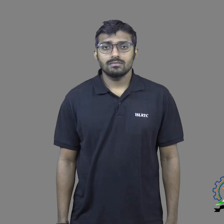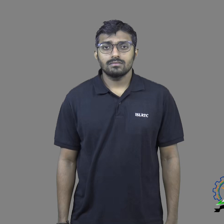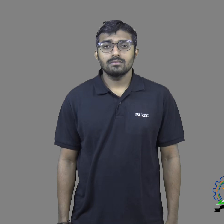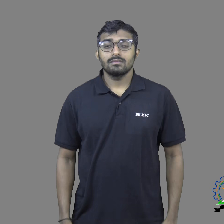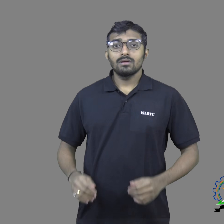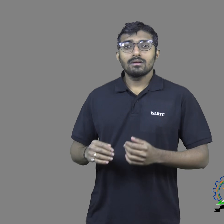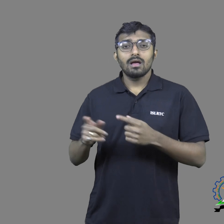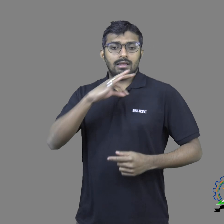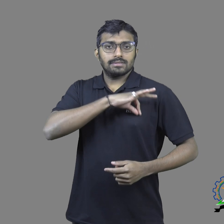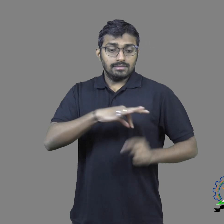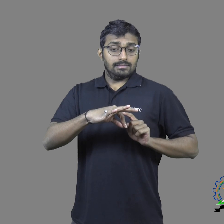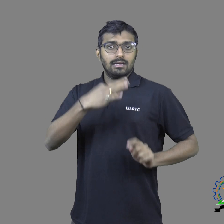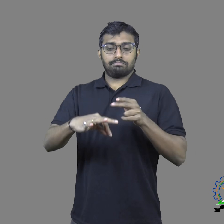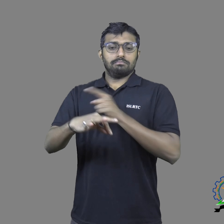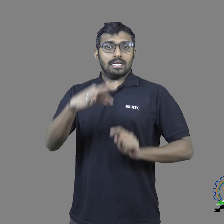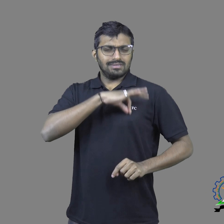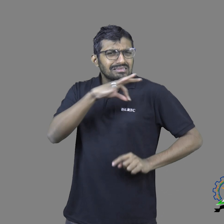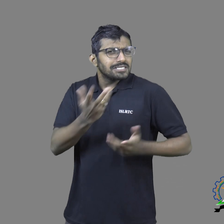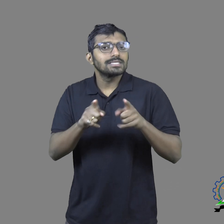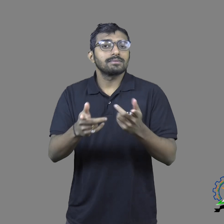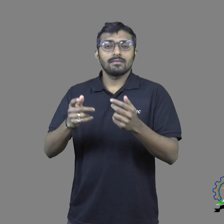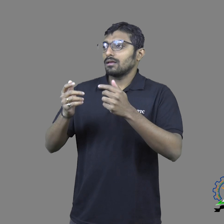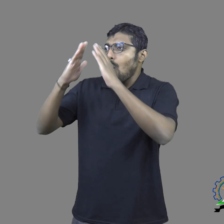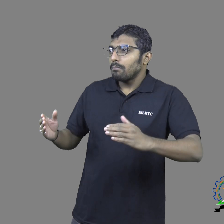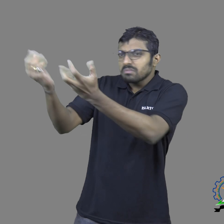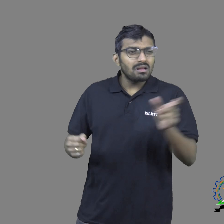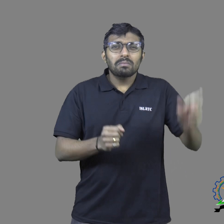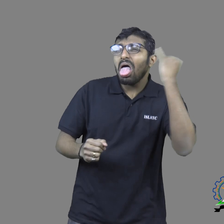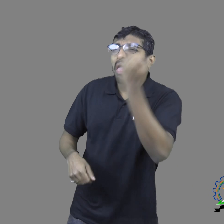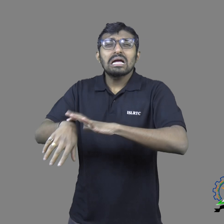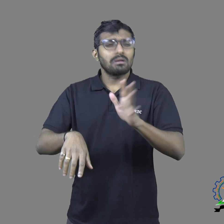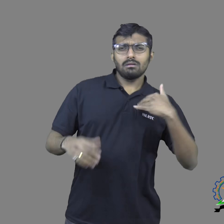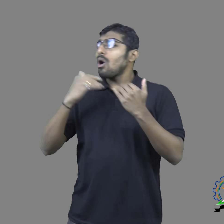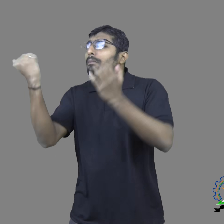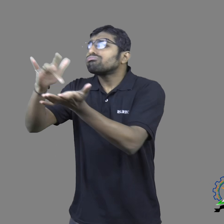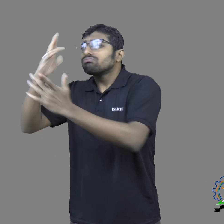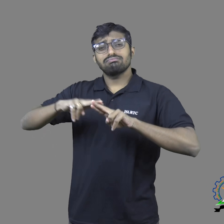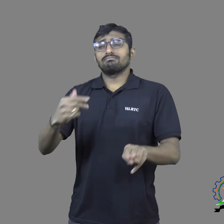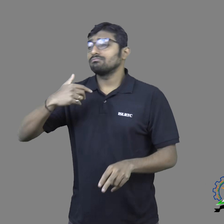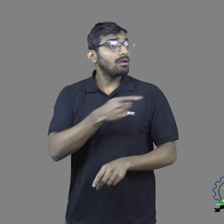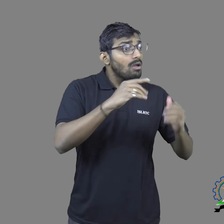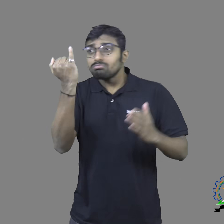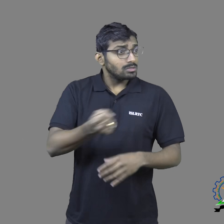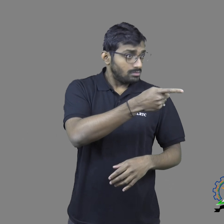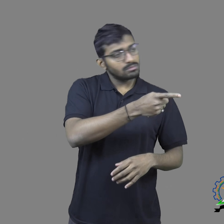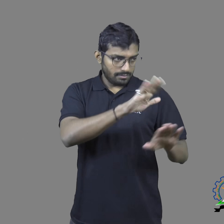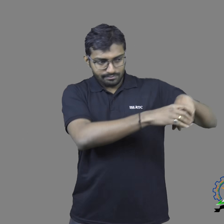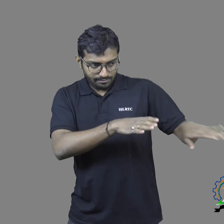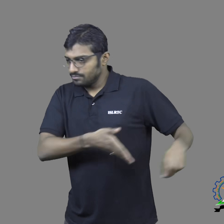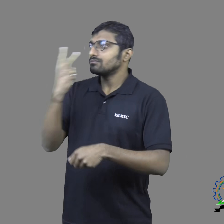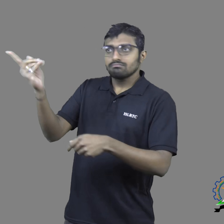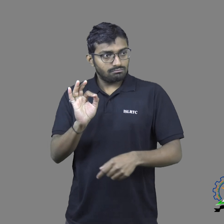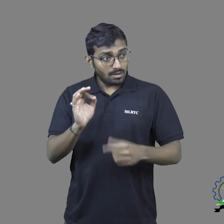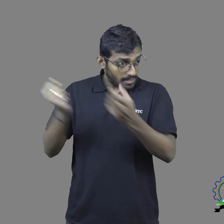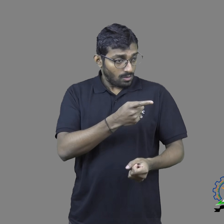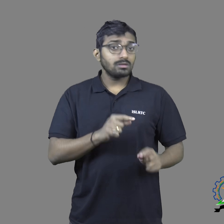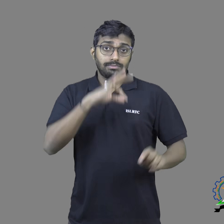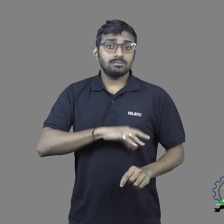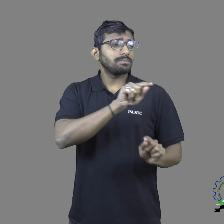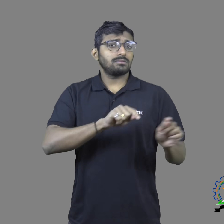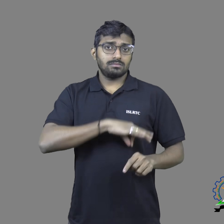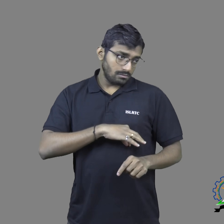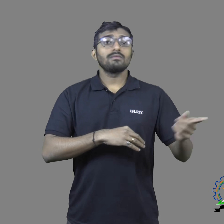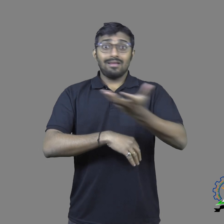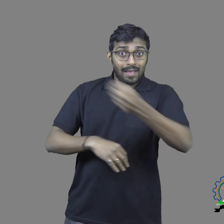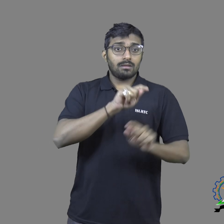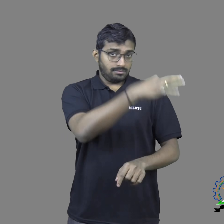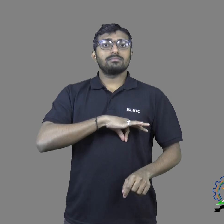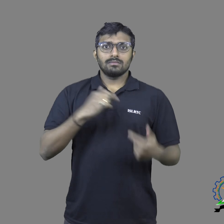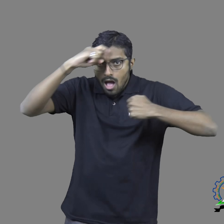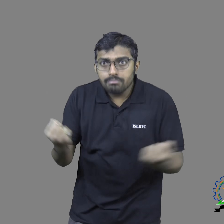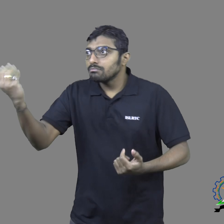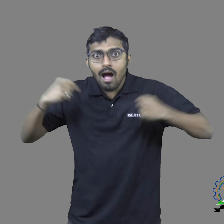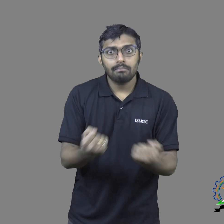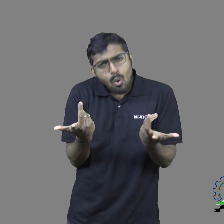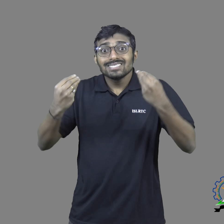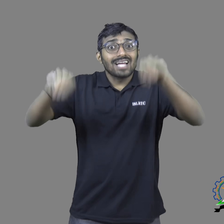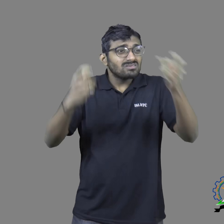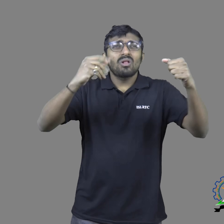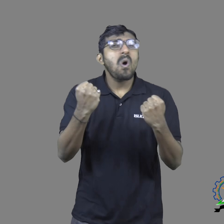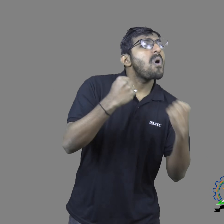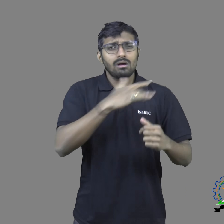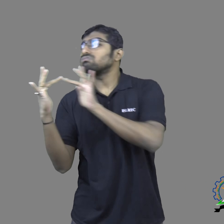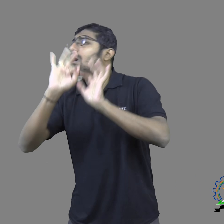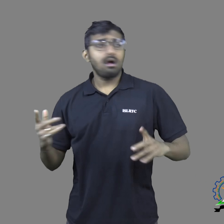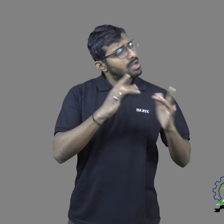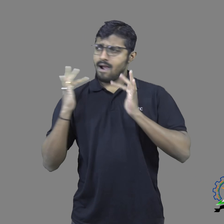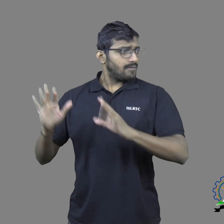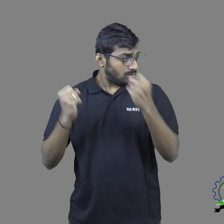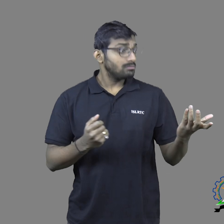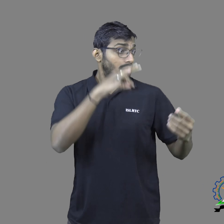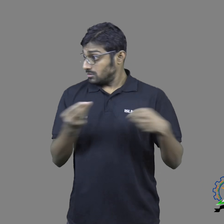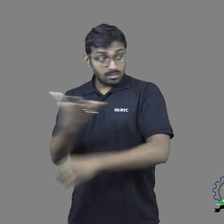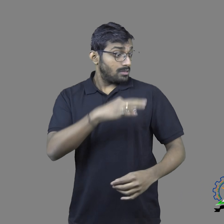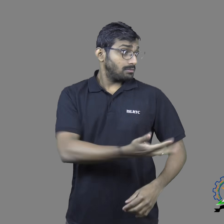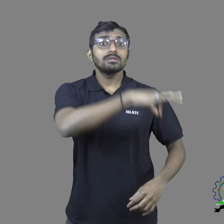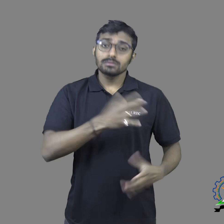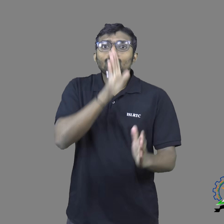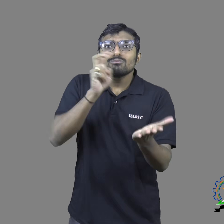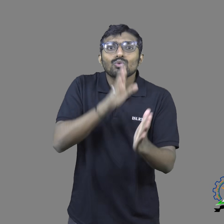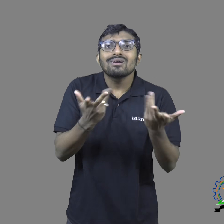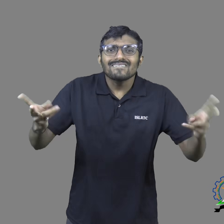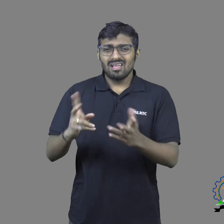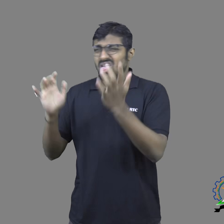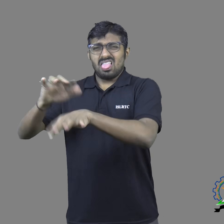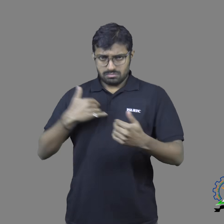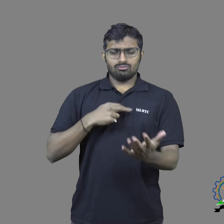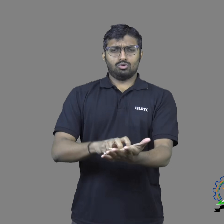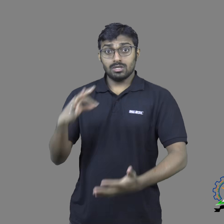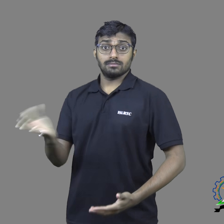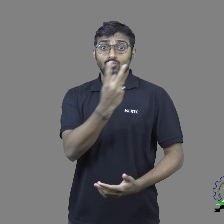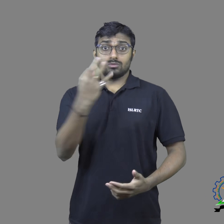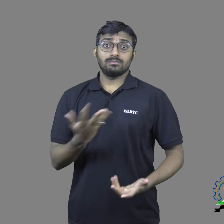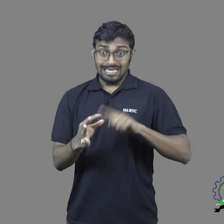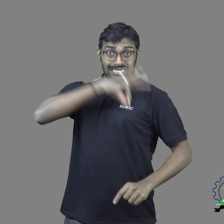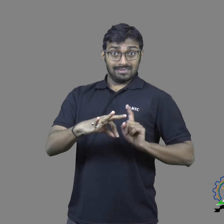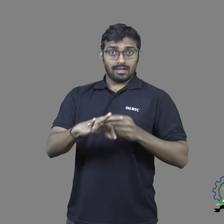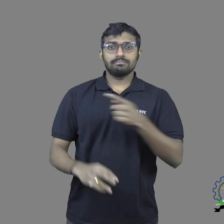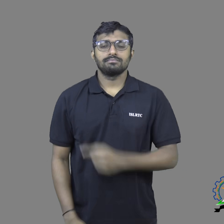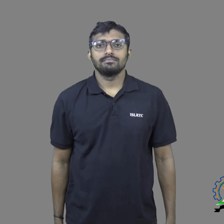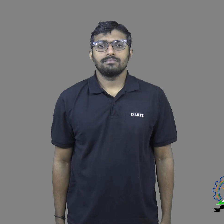Commission